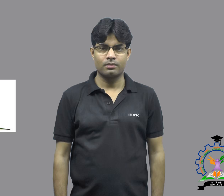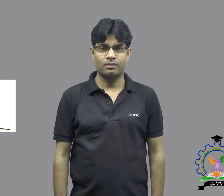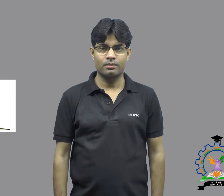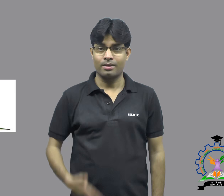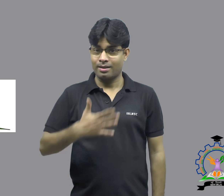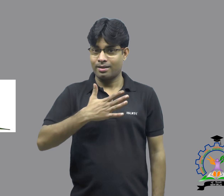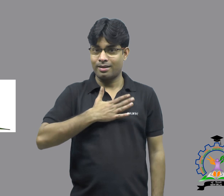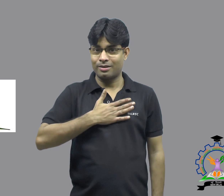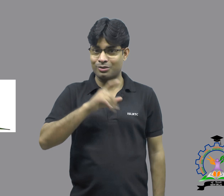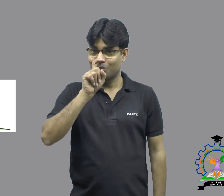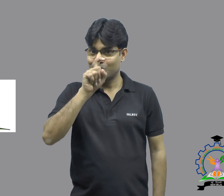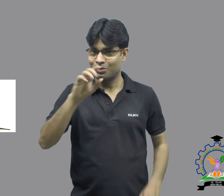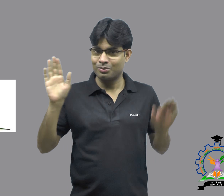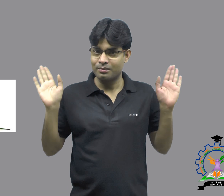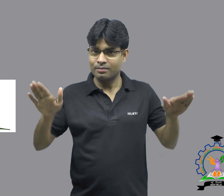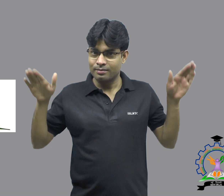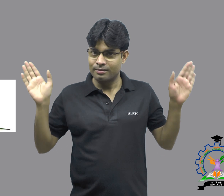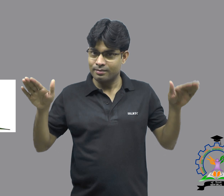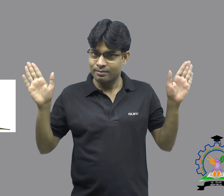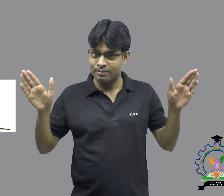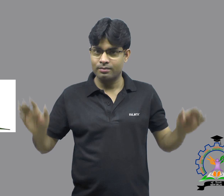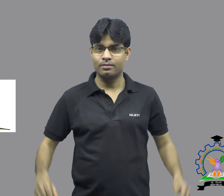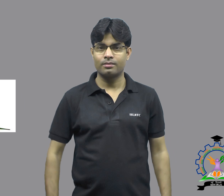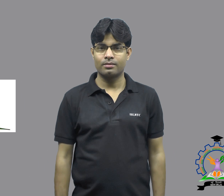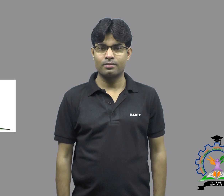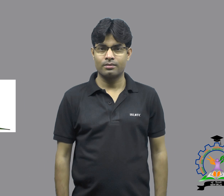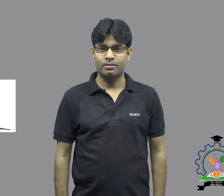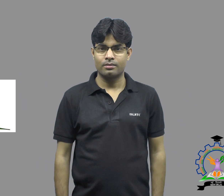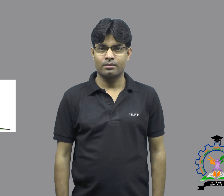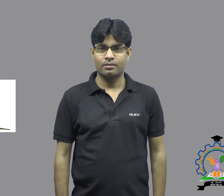Parrot